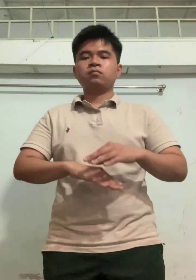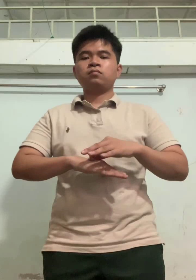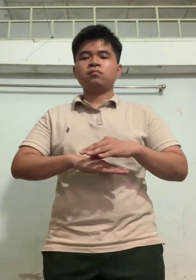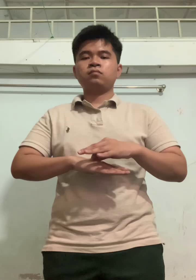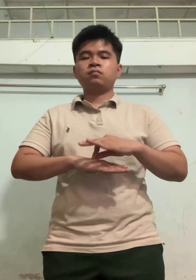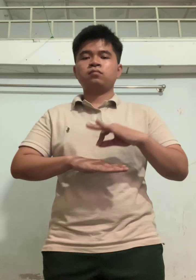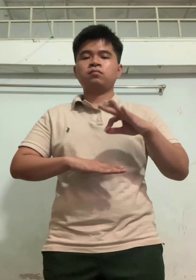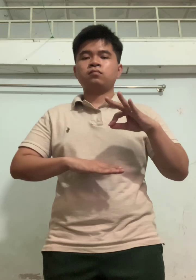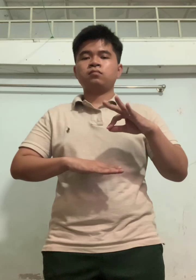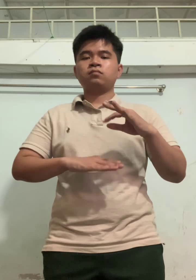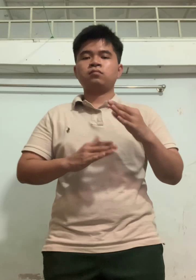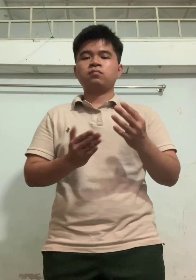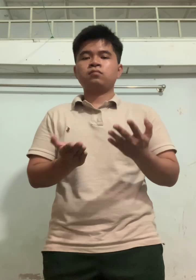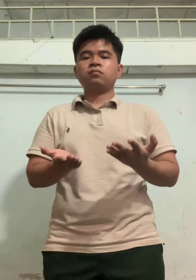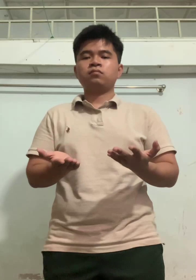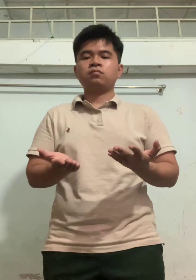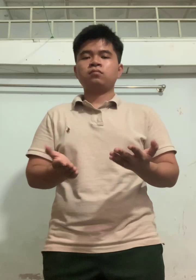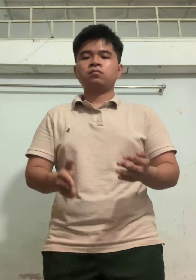tuan nay